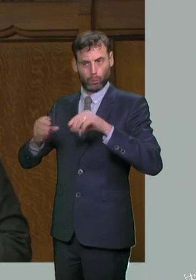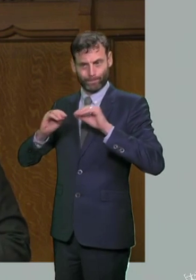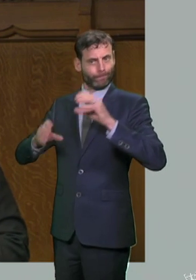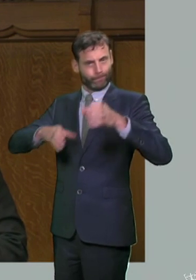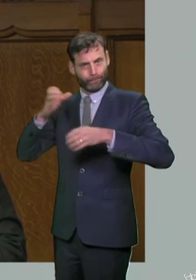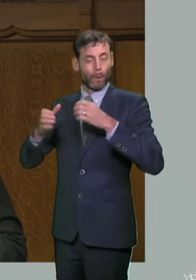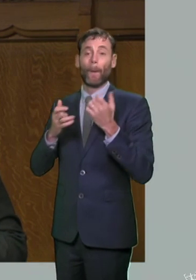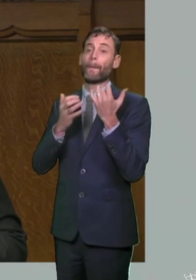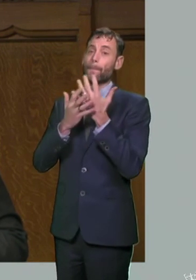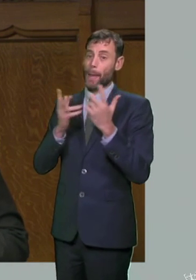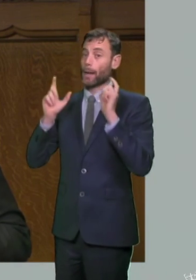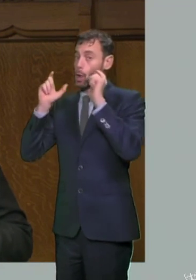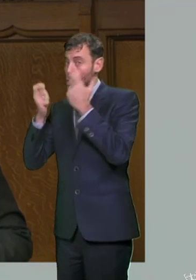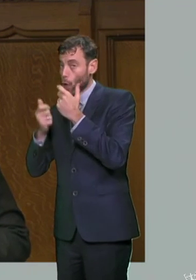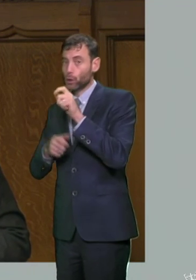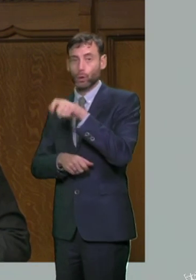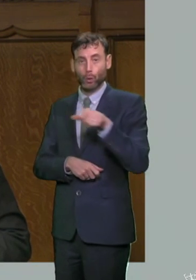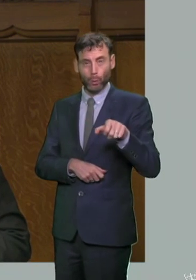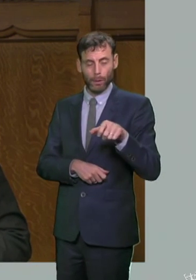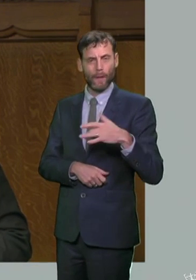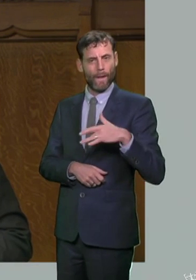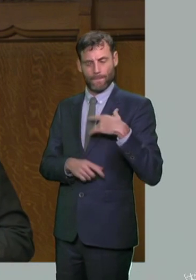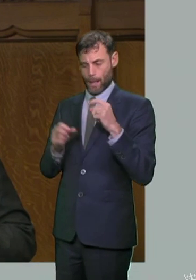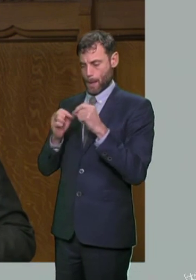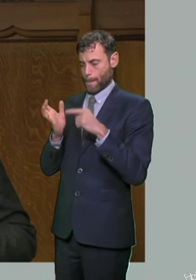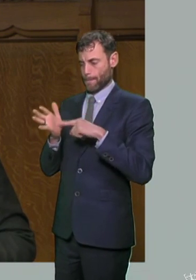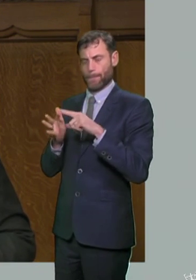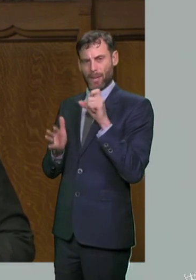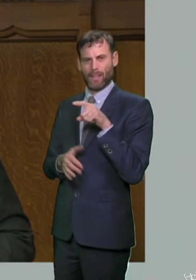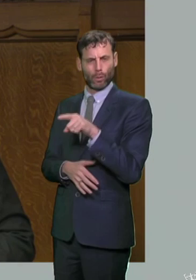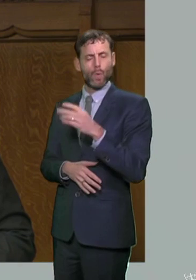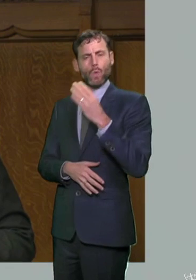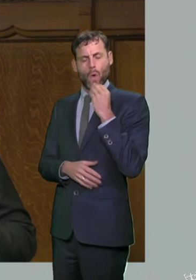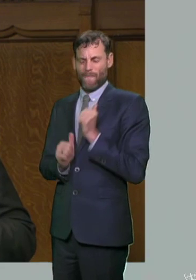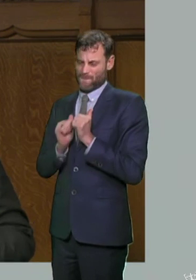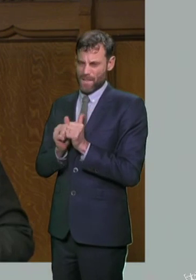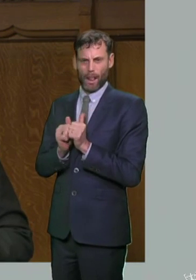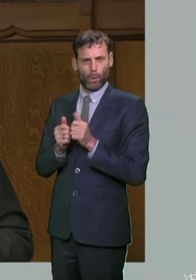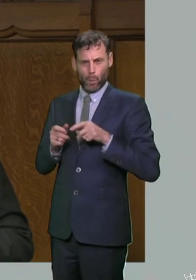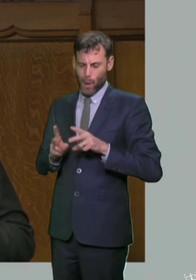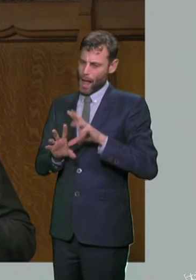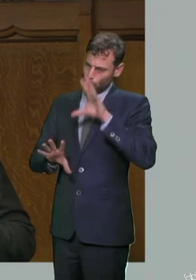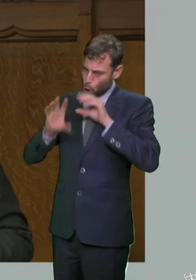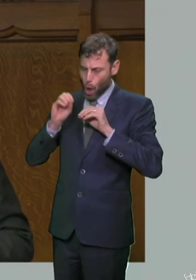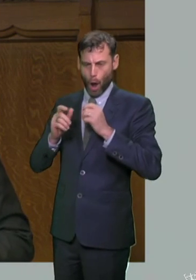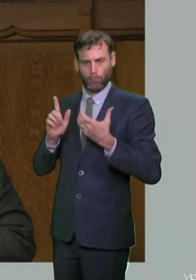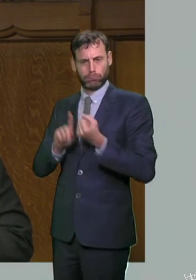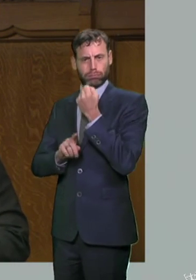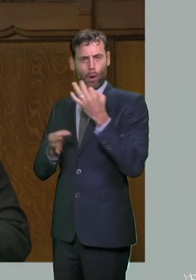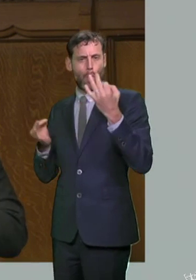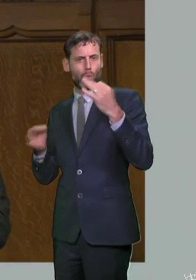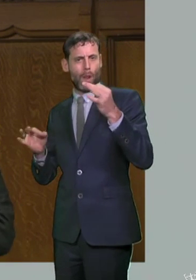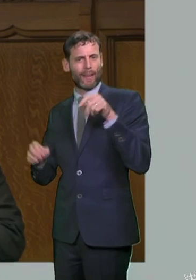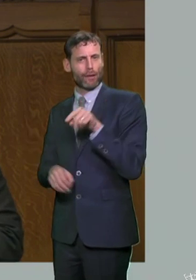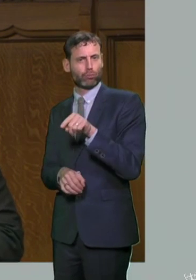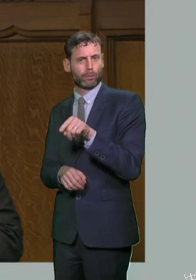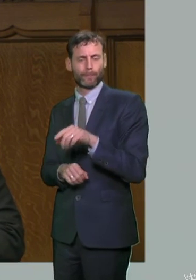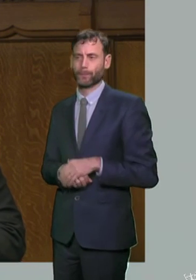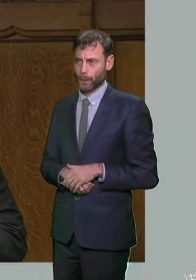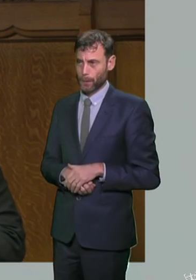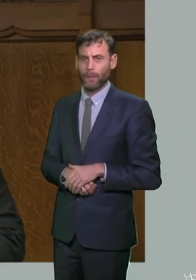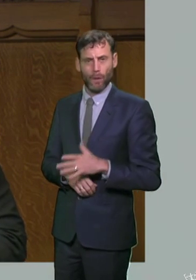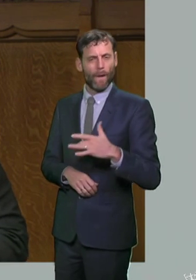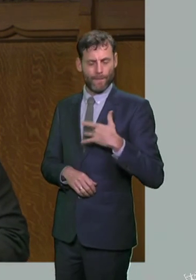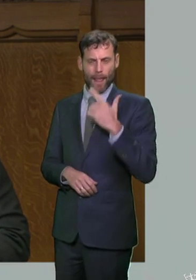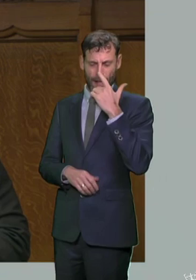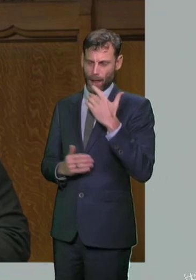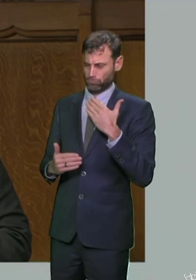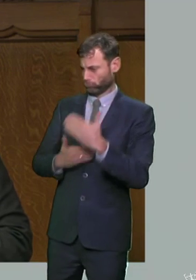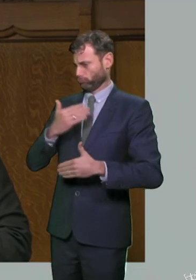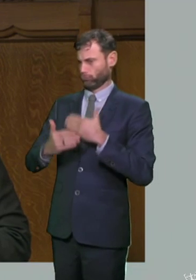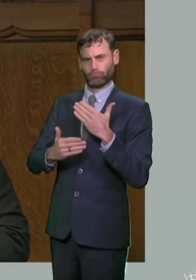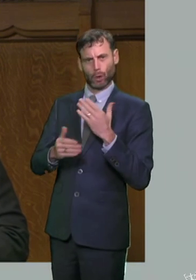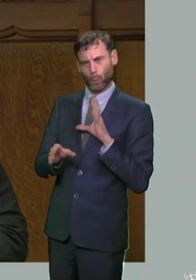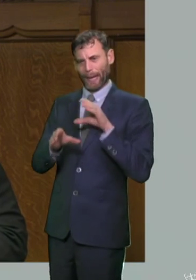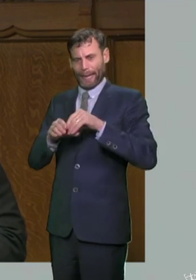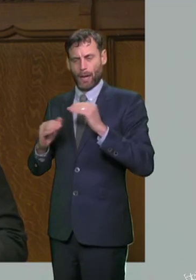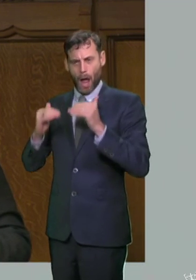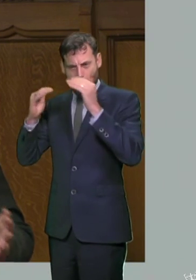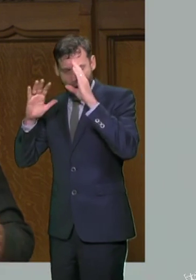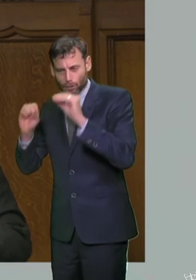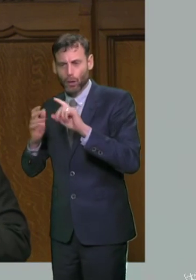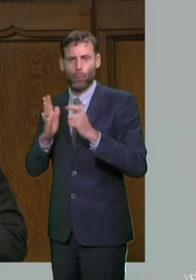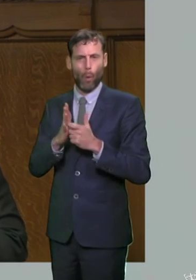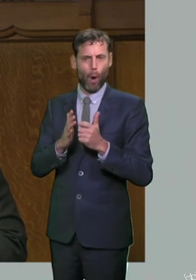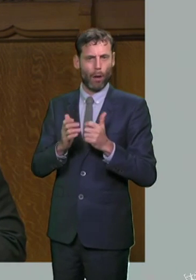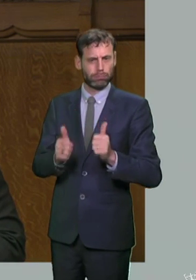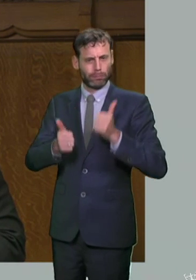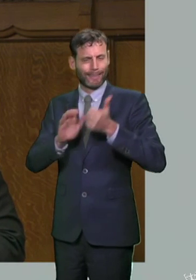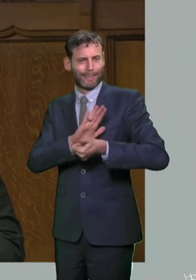Many colleges and students find BTECs to be a really valuable qualification and course, enabling people to progress to higher education and skilled employment.